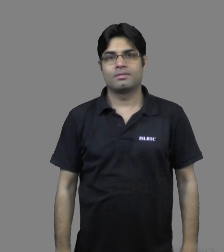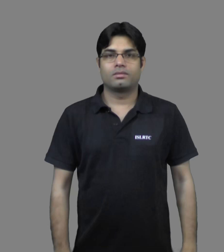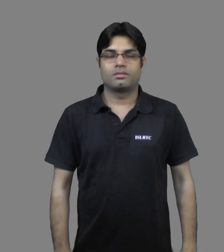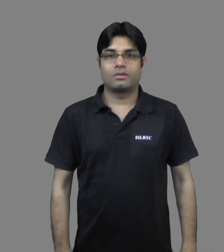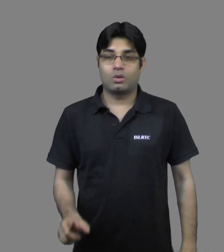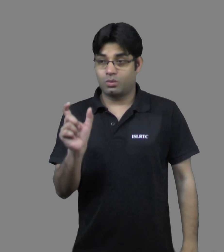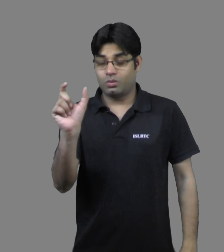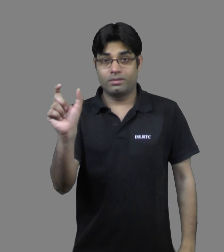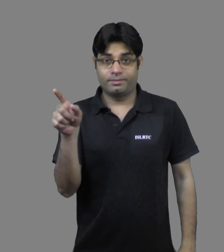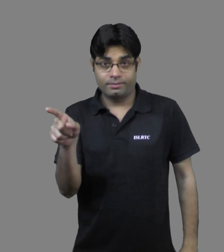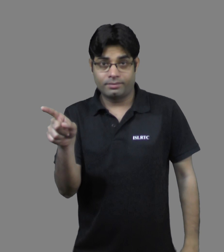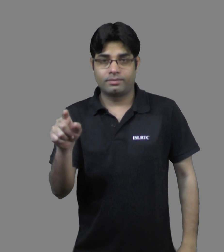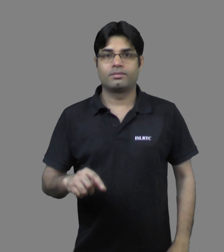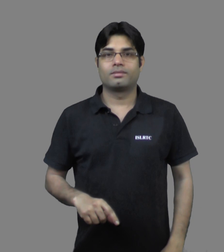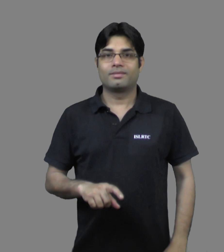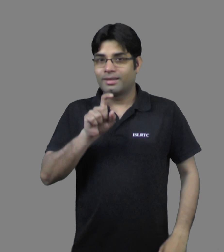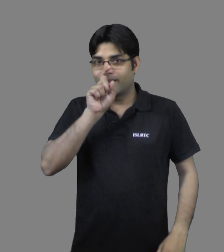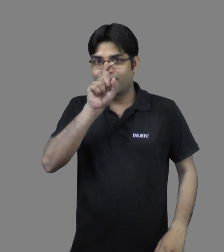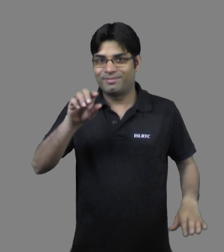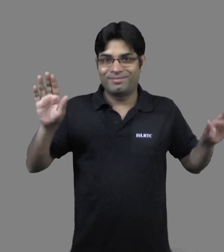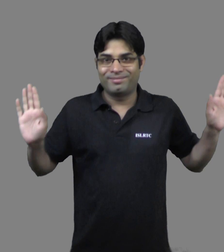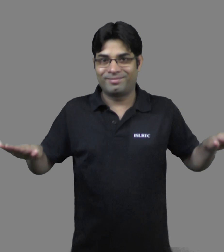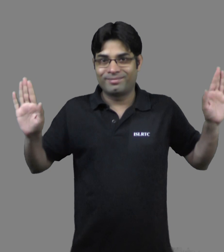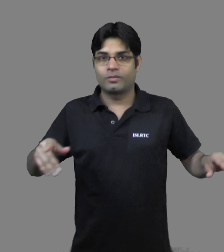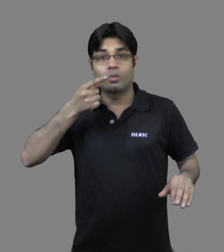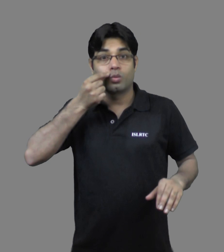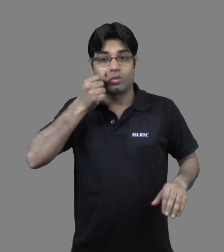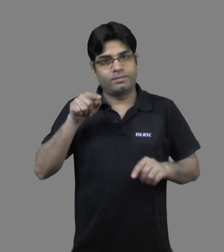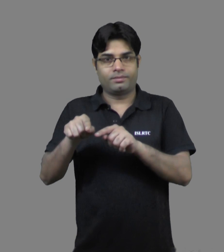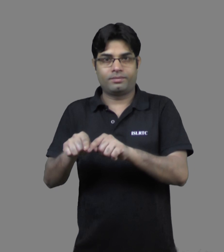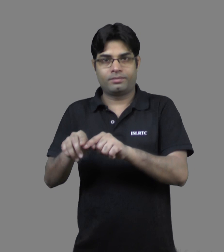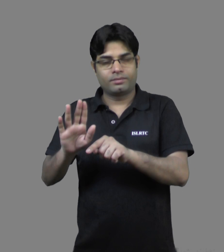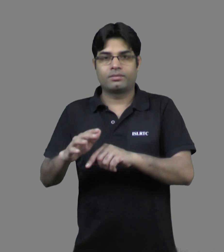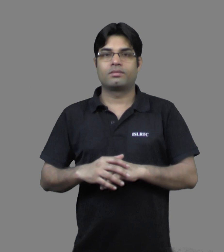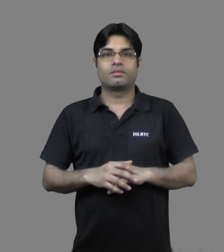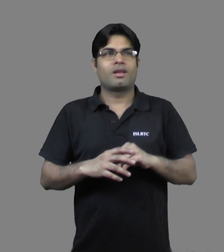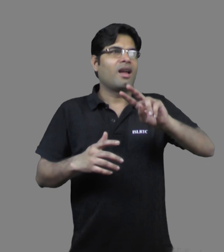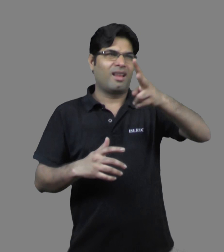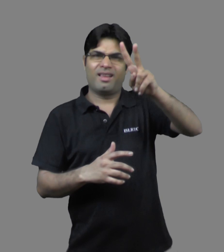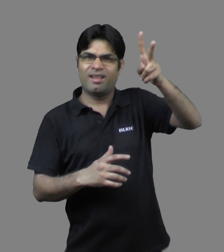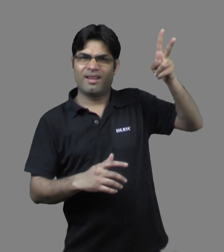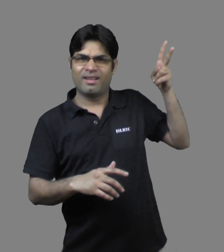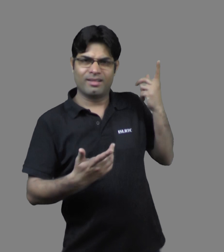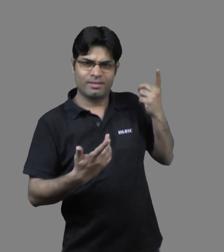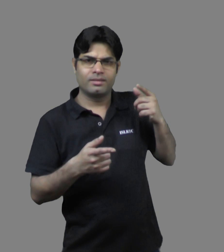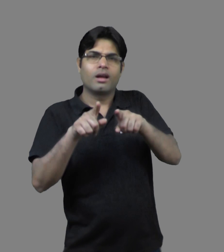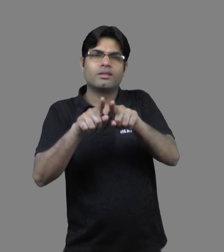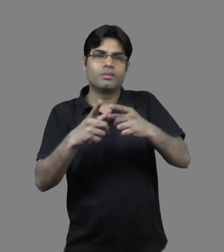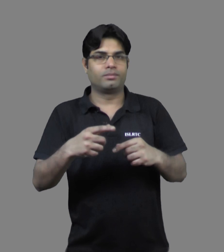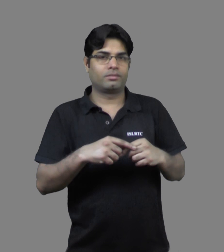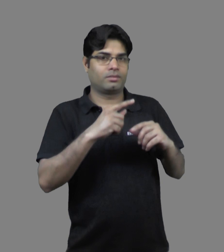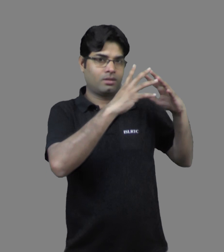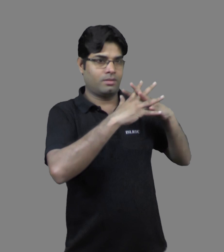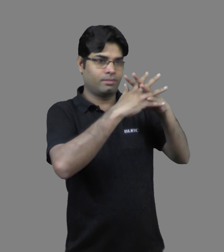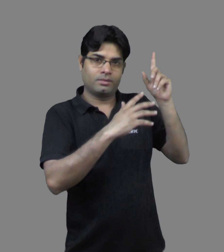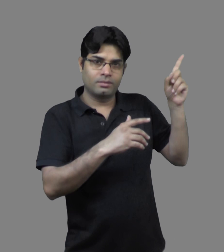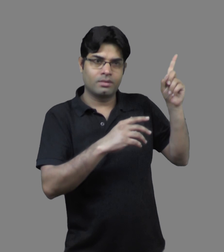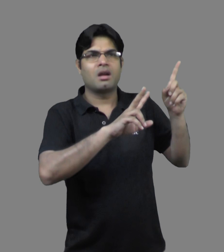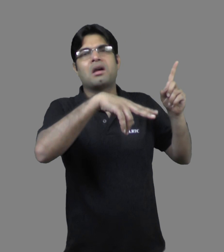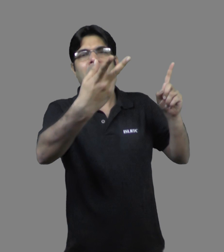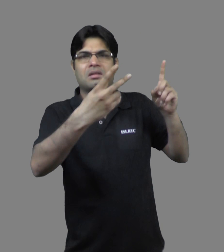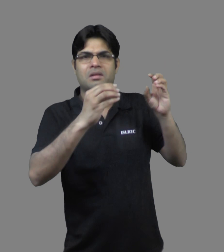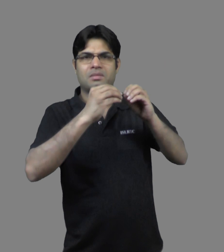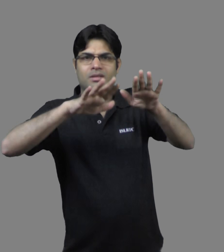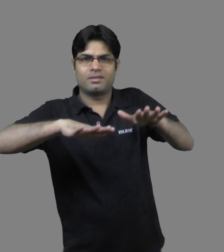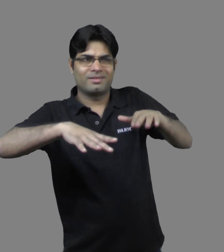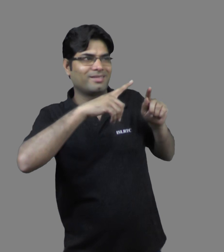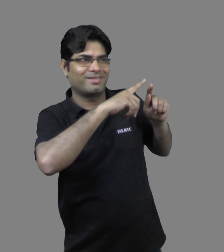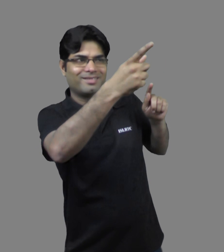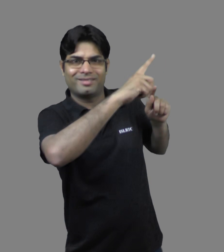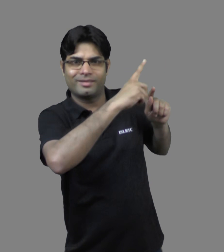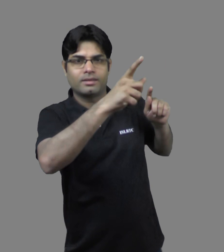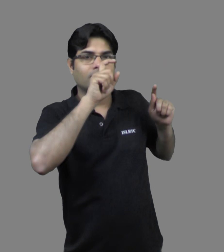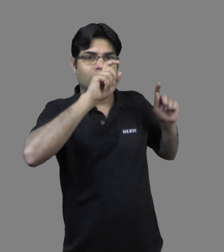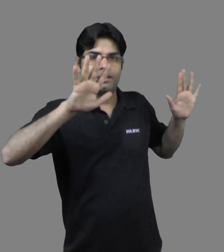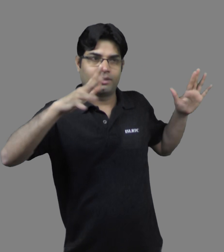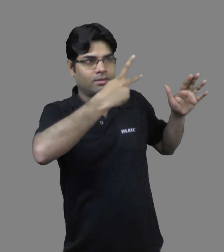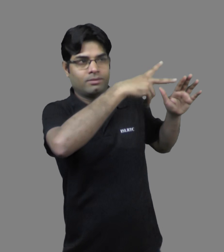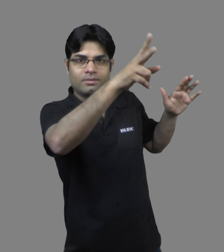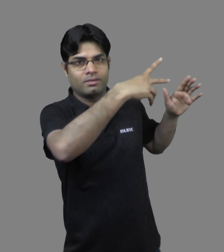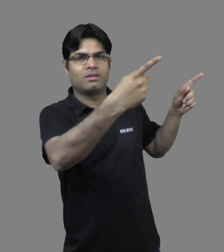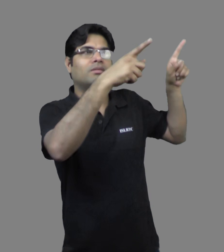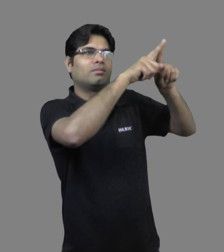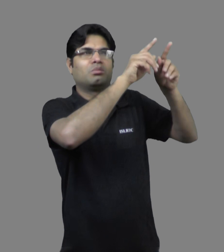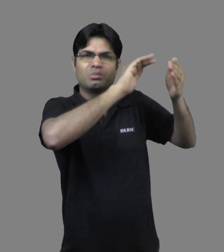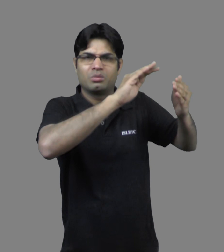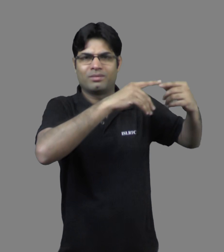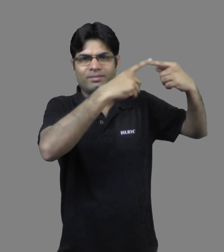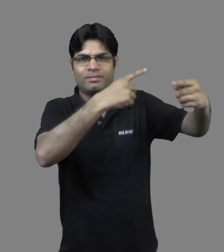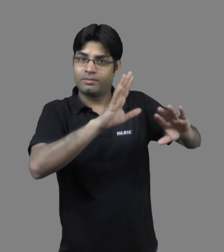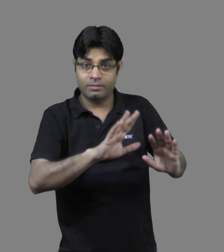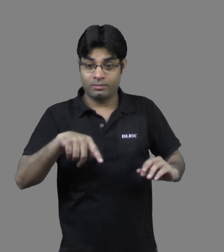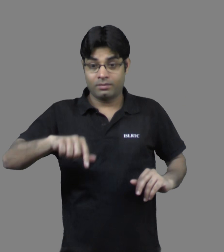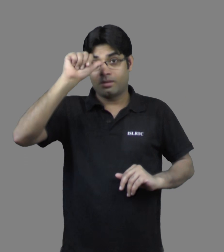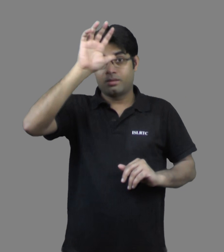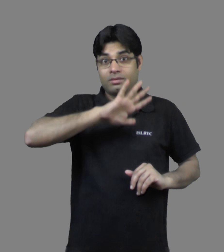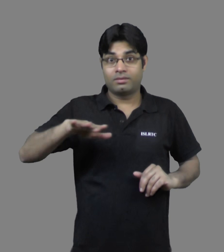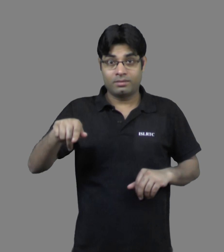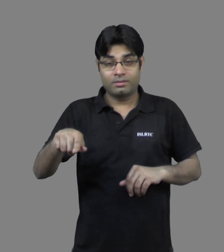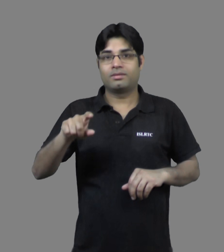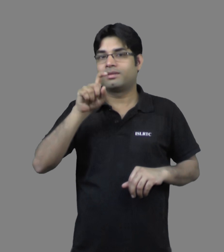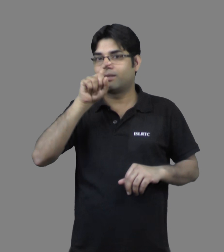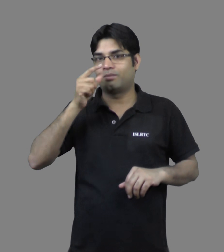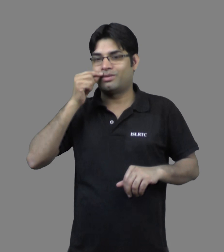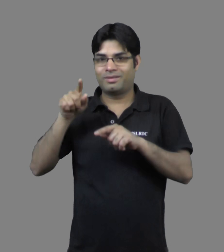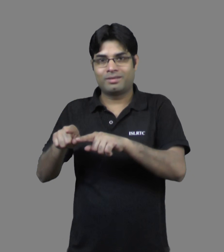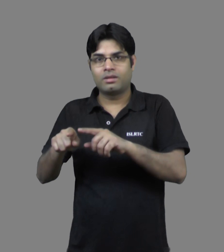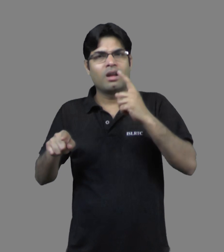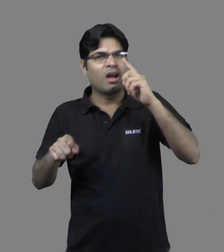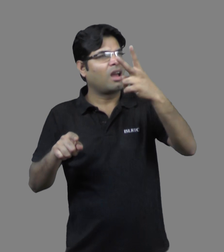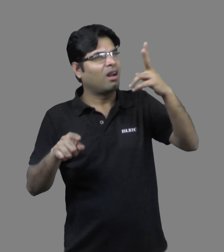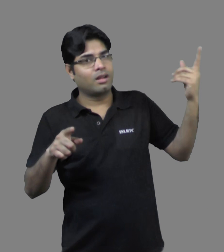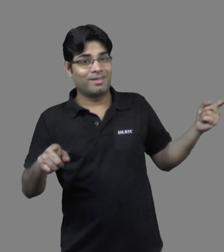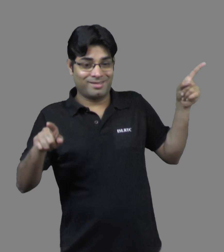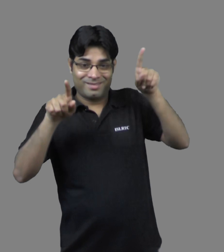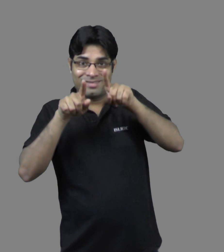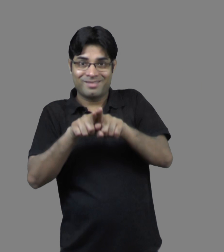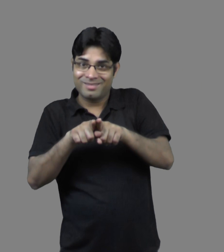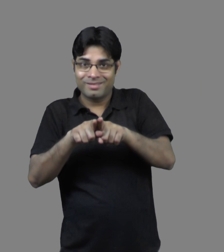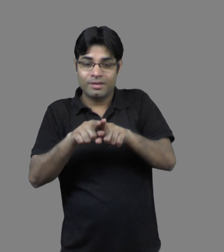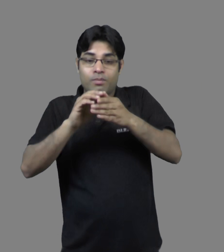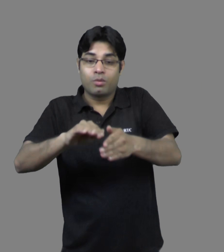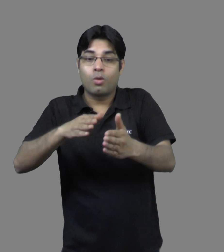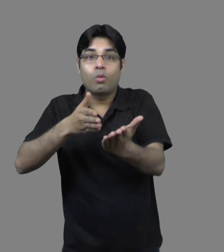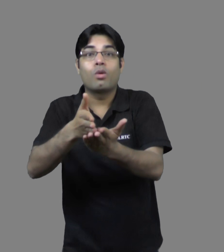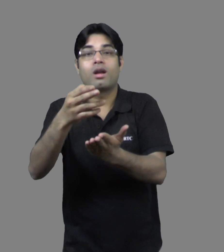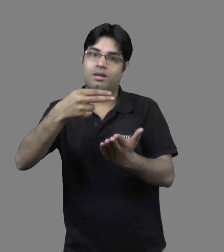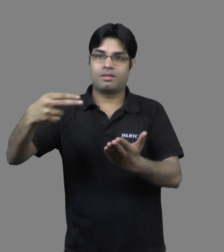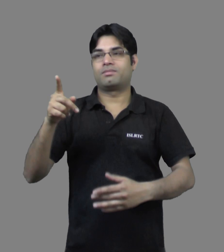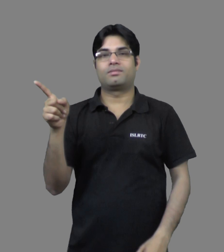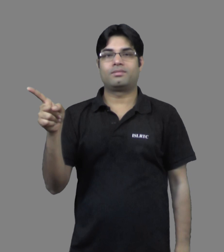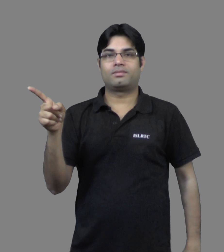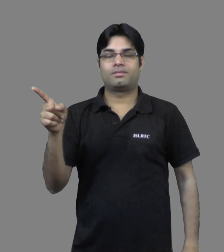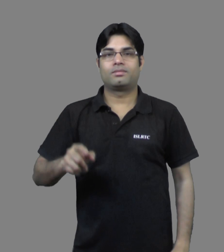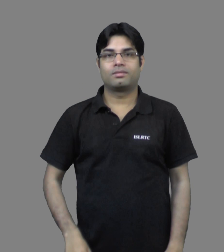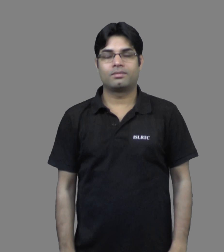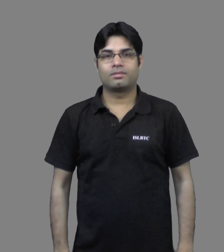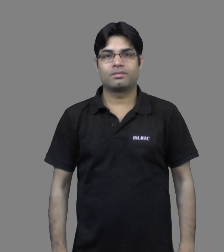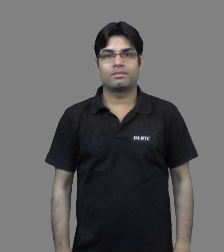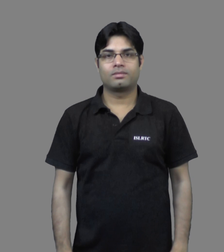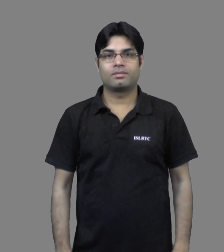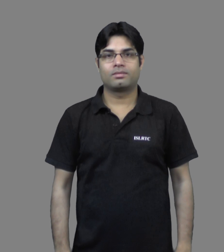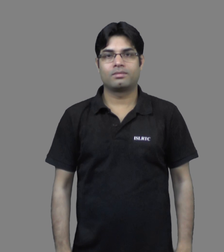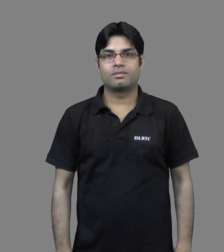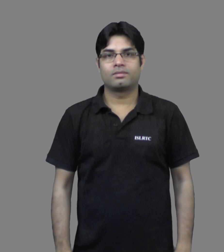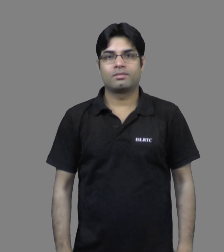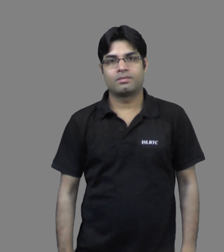Grading Up